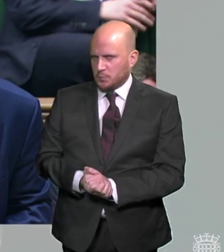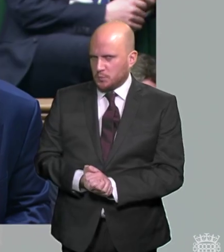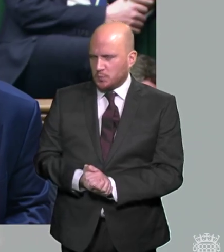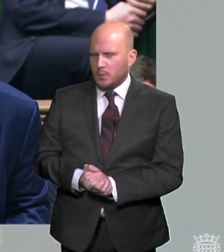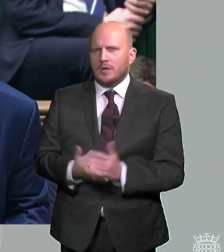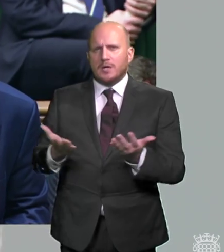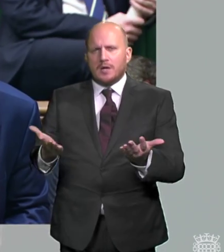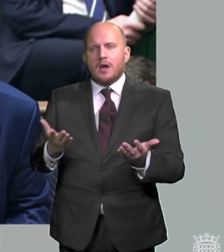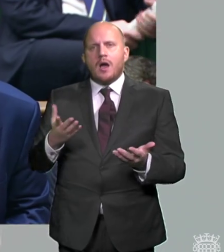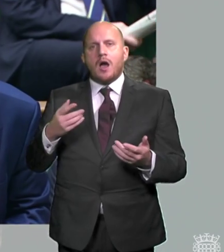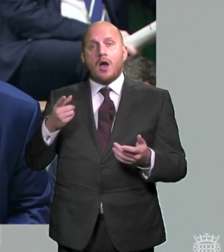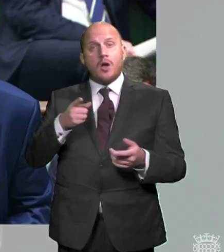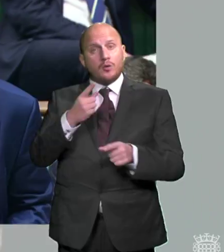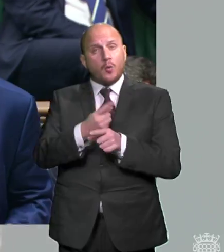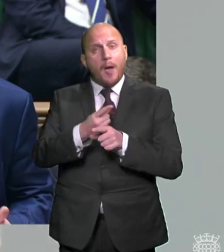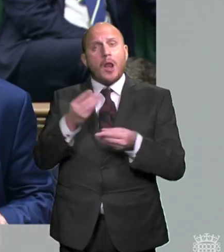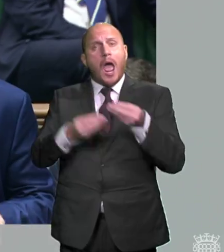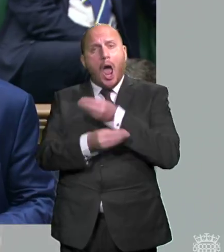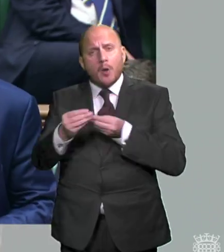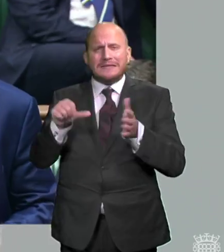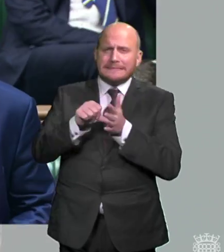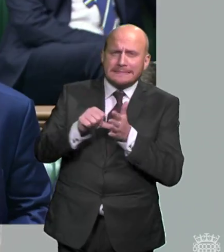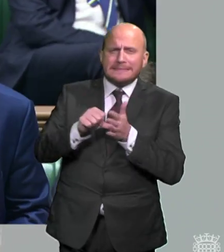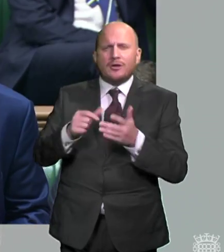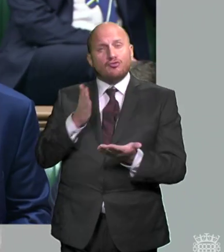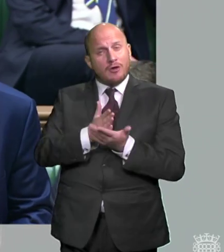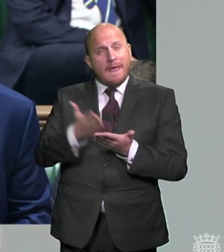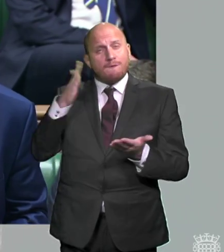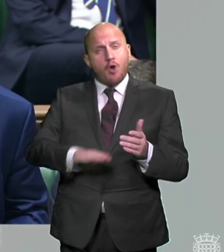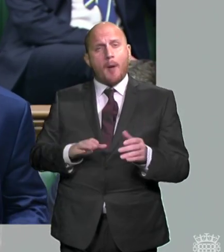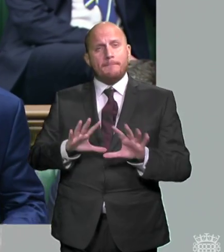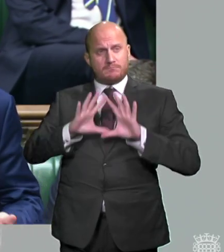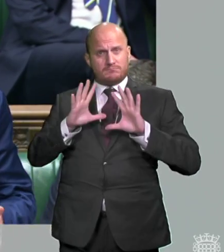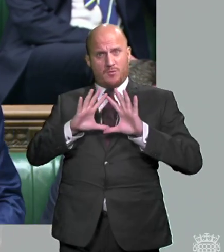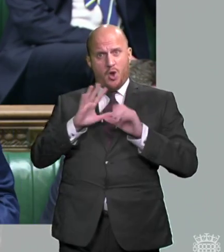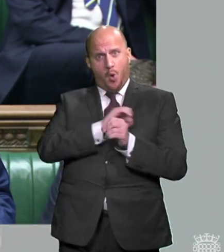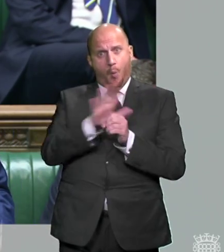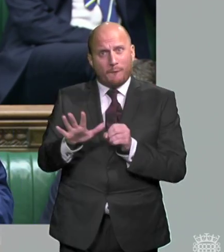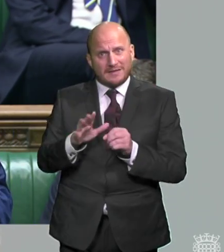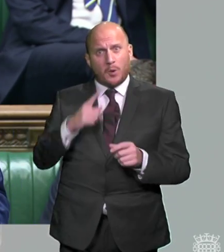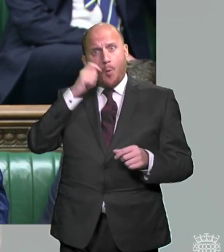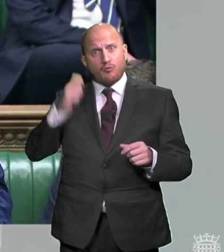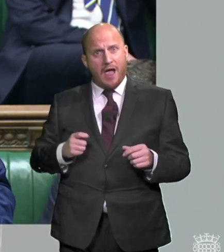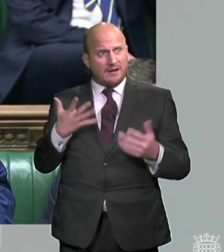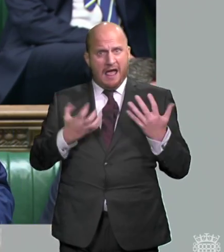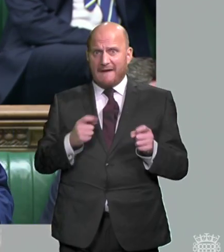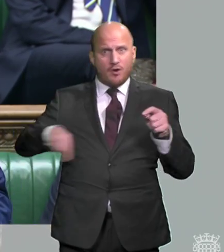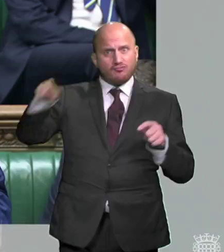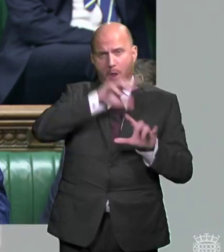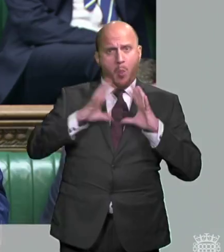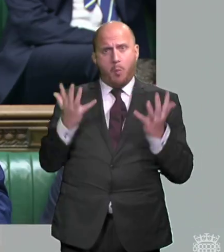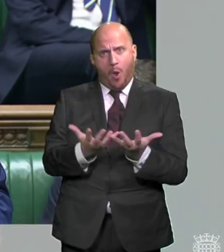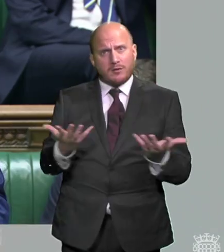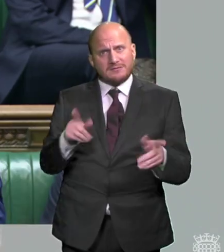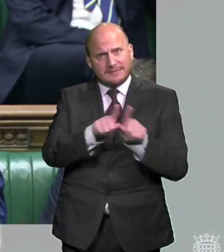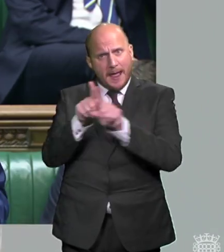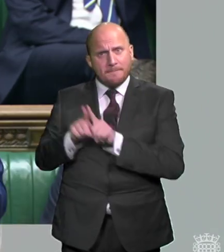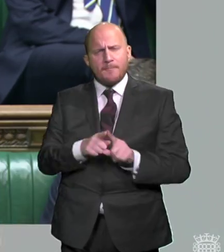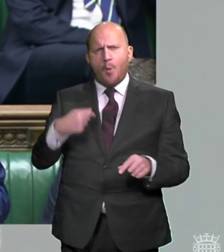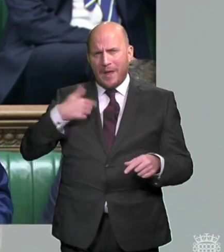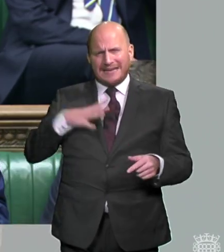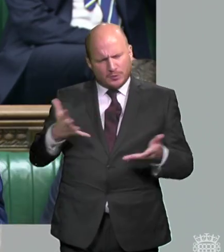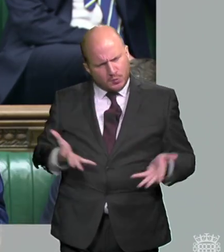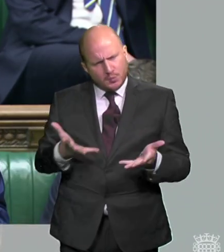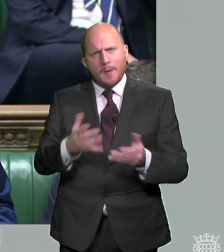On the economic challenges, which are global and caused by covid and the war in Ukraine, we have got a plan to grip inflation, balance the books and drive economic growth.